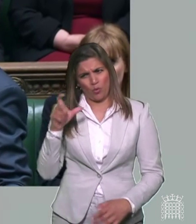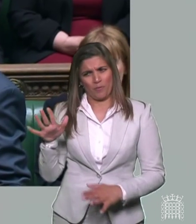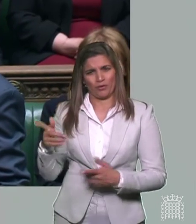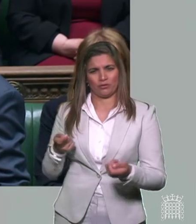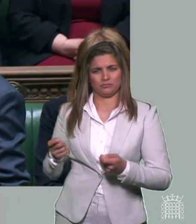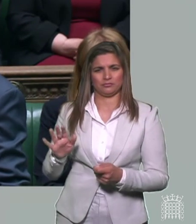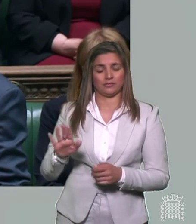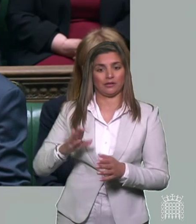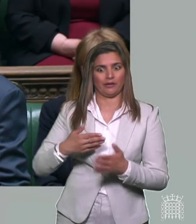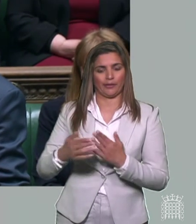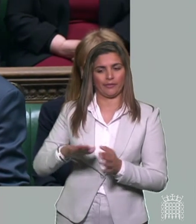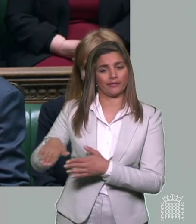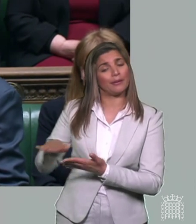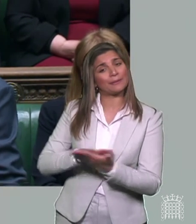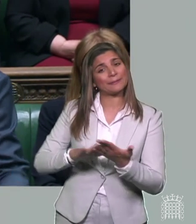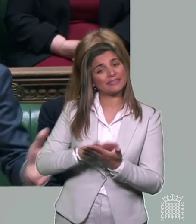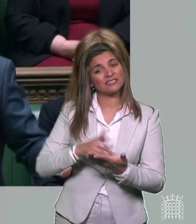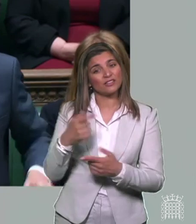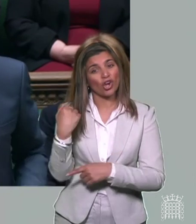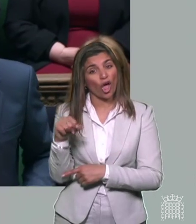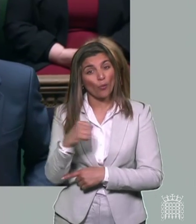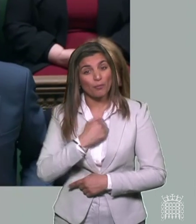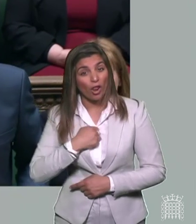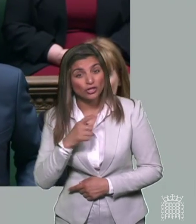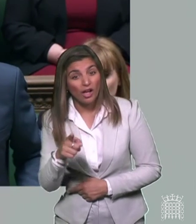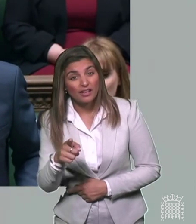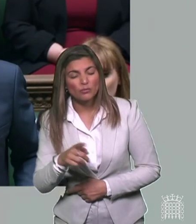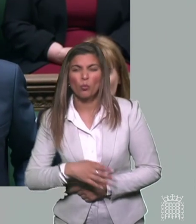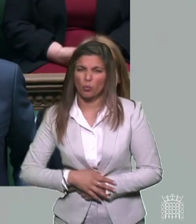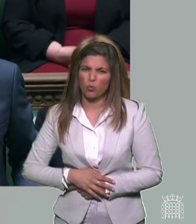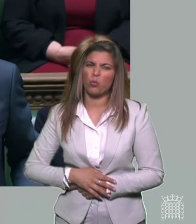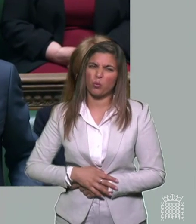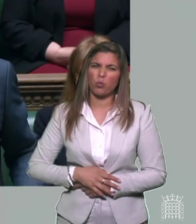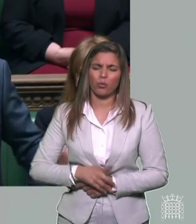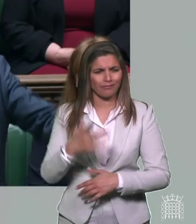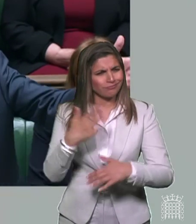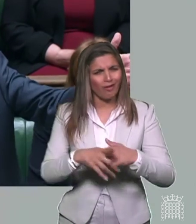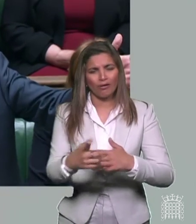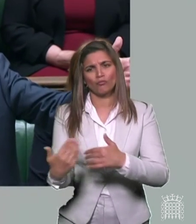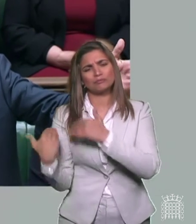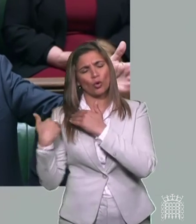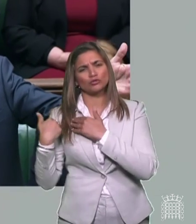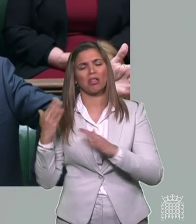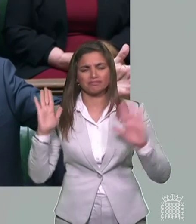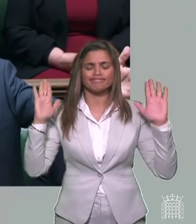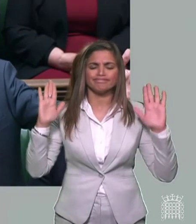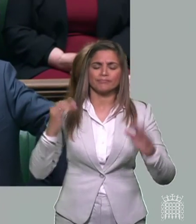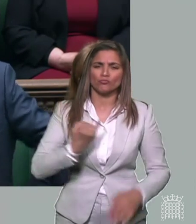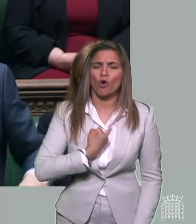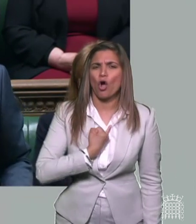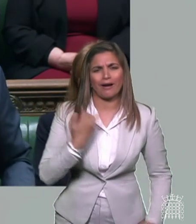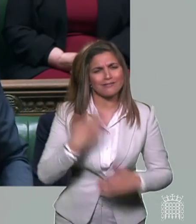I think that is a no, then. It is pathetic. He never takes responsibility for his words or actions.